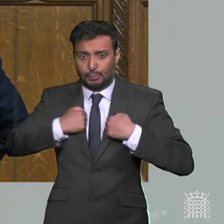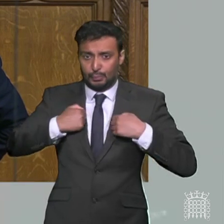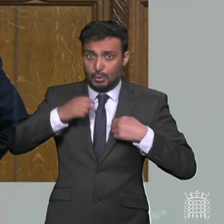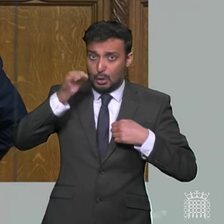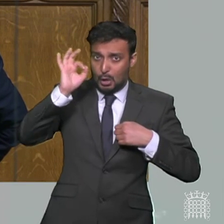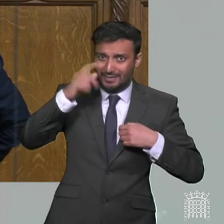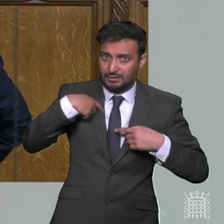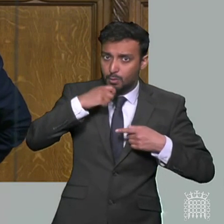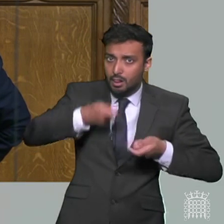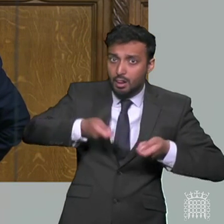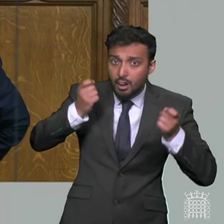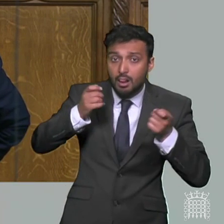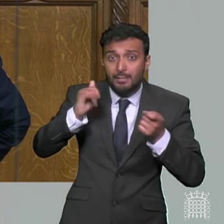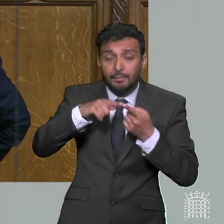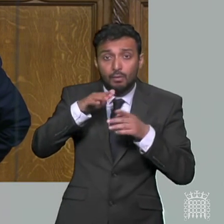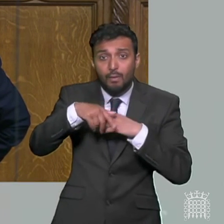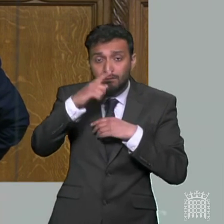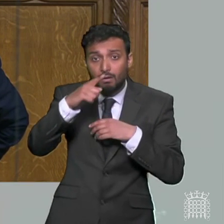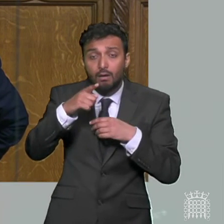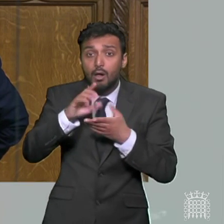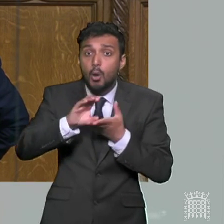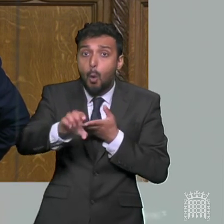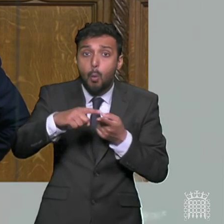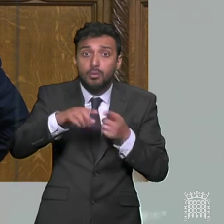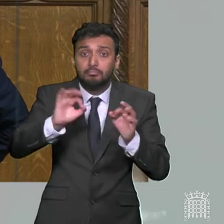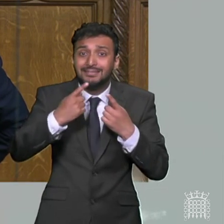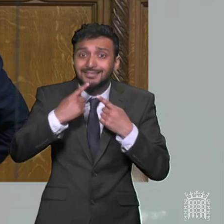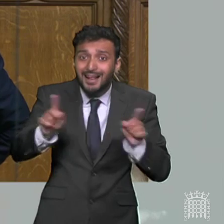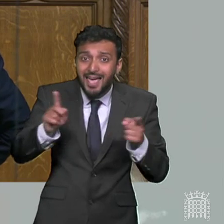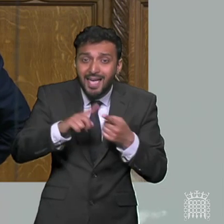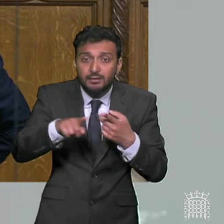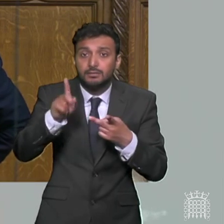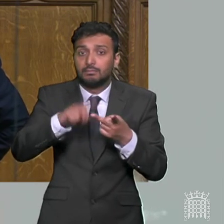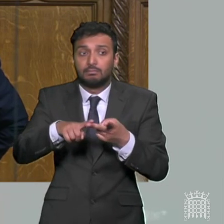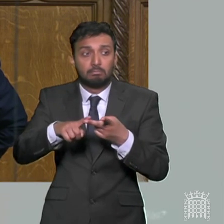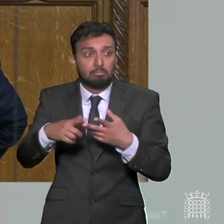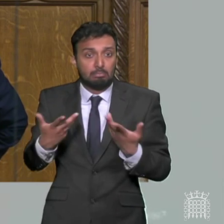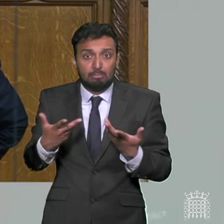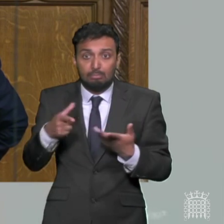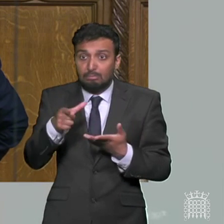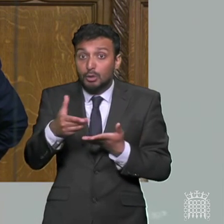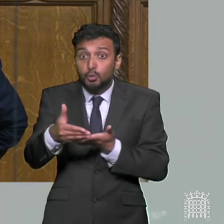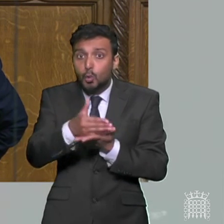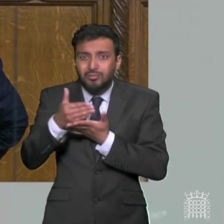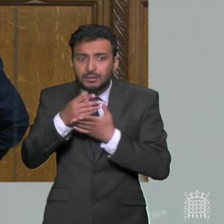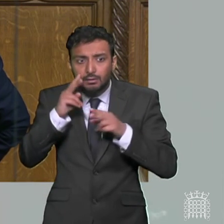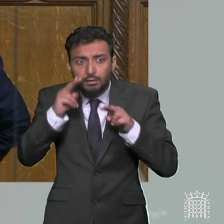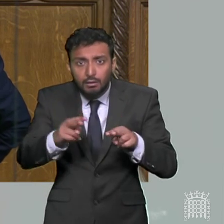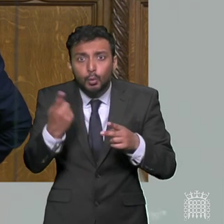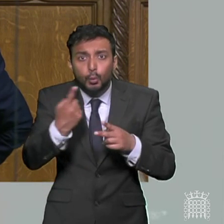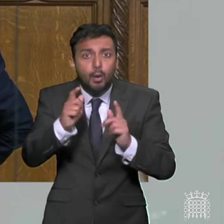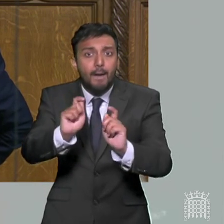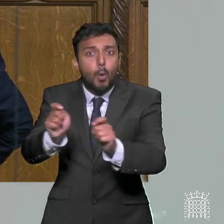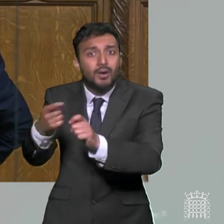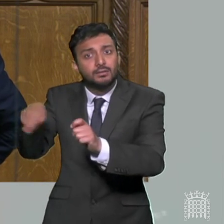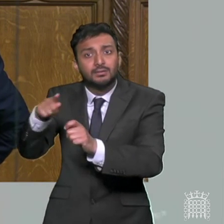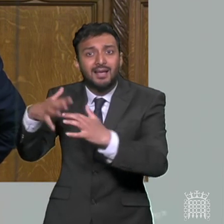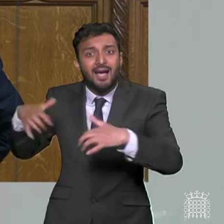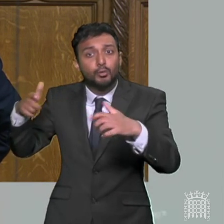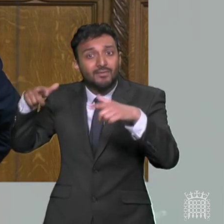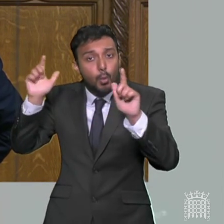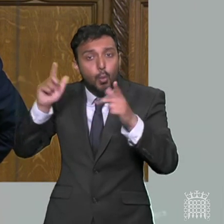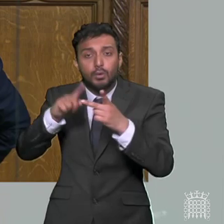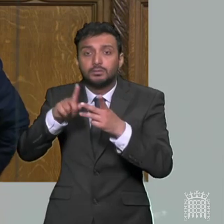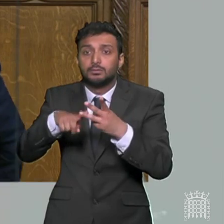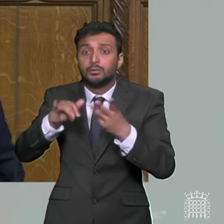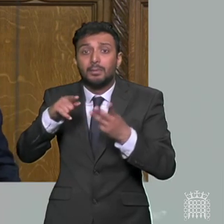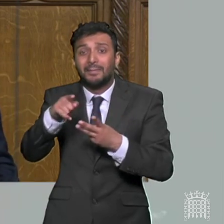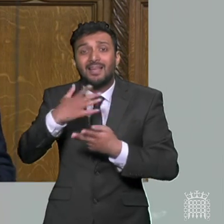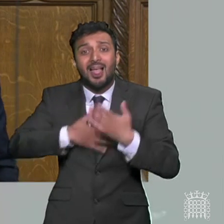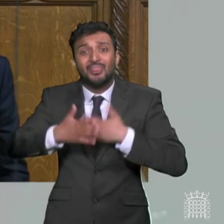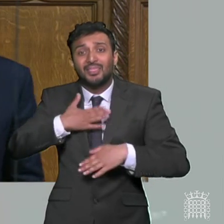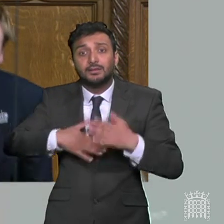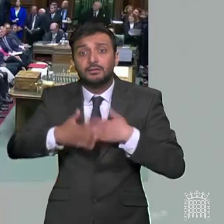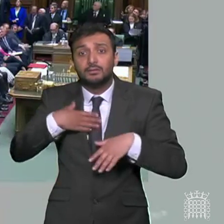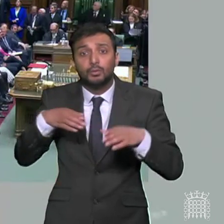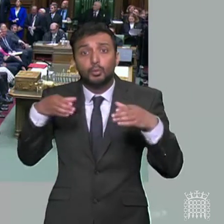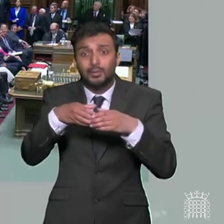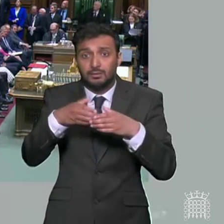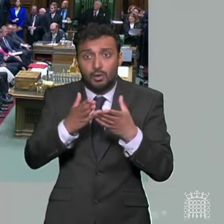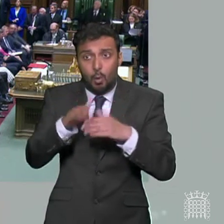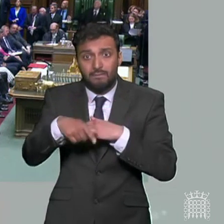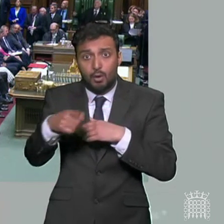Was it the case of undeclared loans and donations in kind, security insights into appointments to the House of Lords, or indeed the consultation of the Propriety and Ethics unit in ministerial appointments?